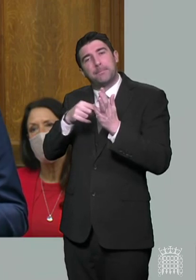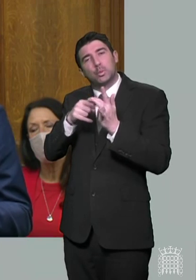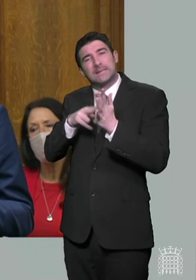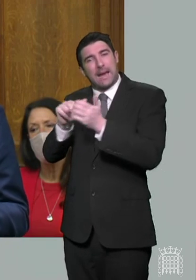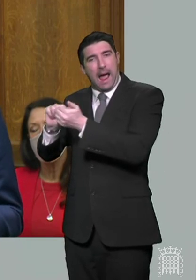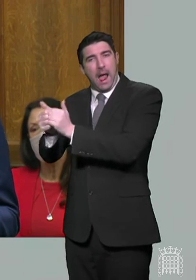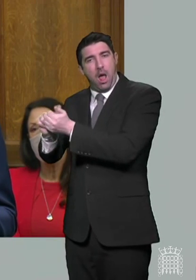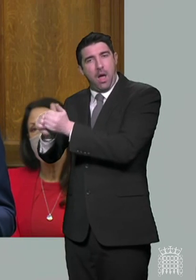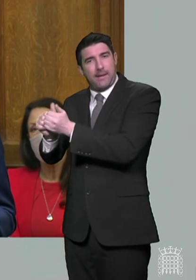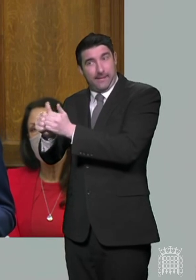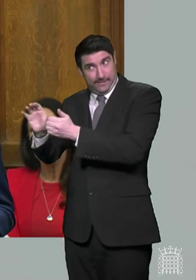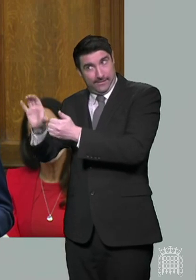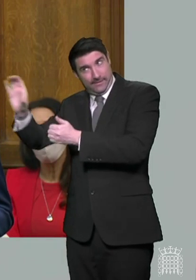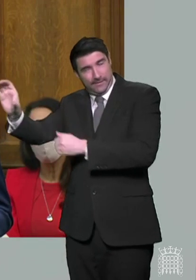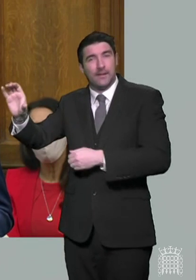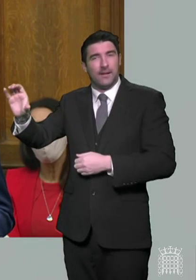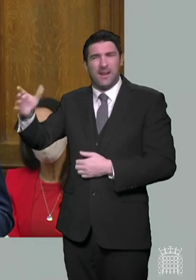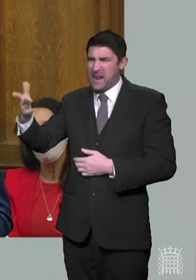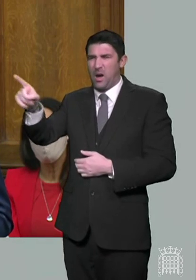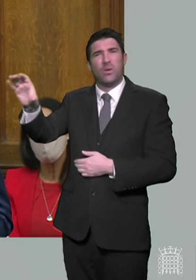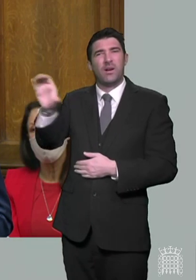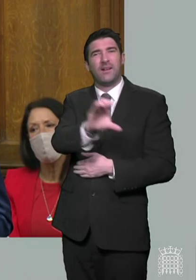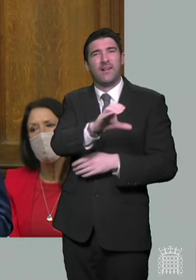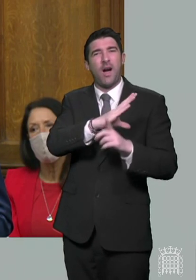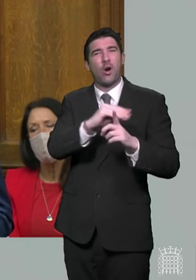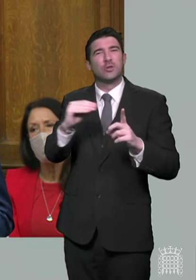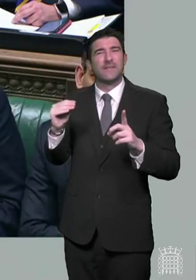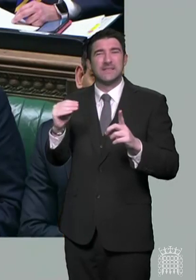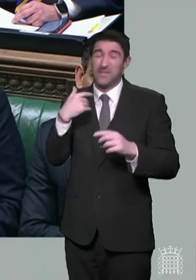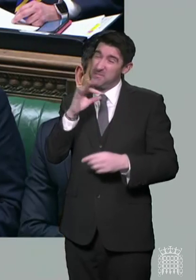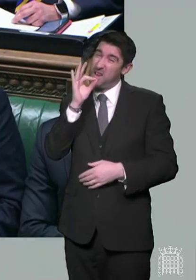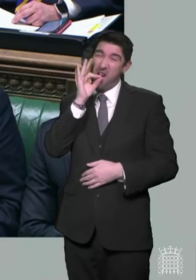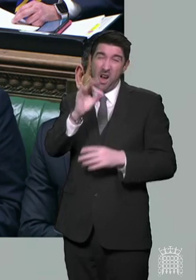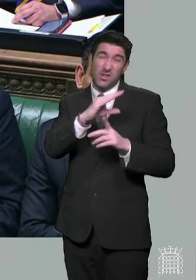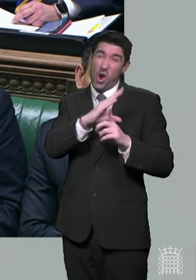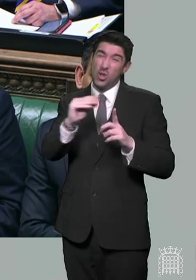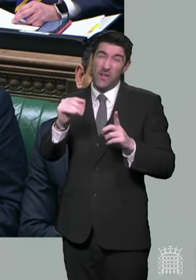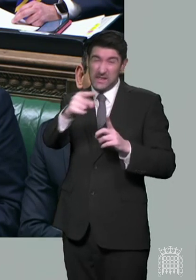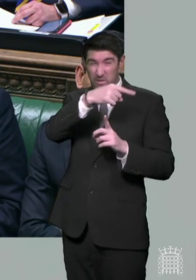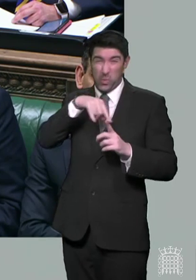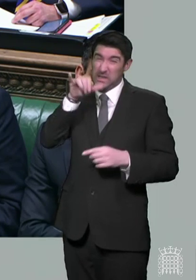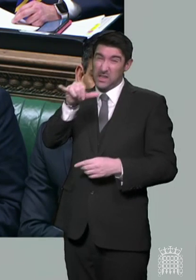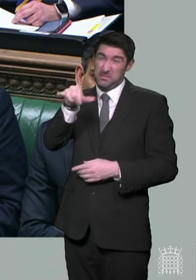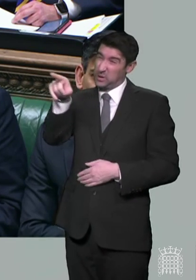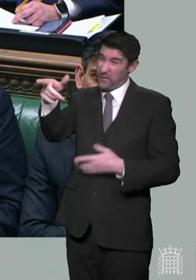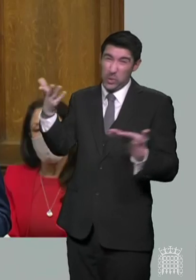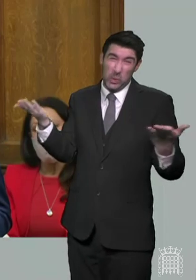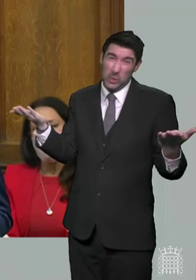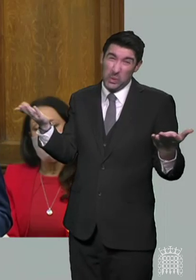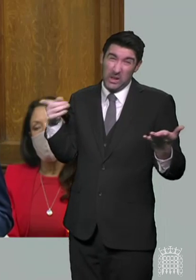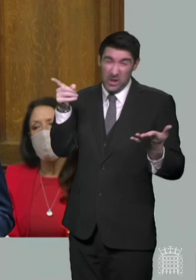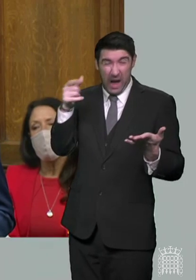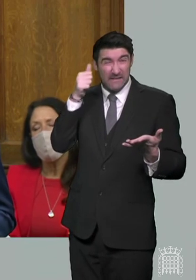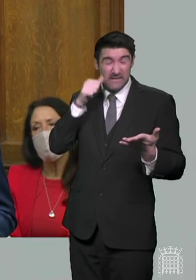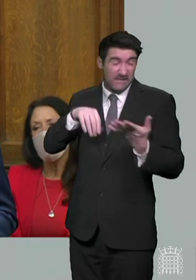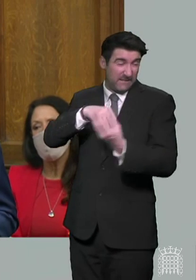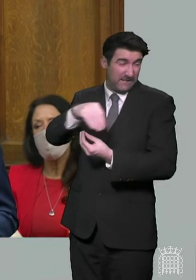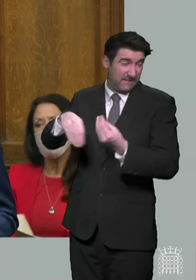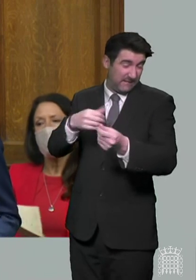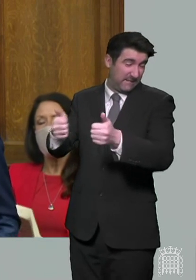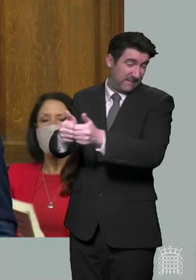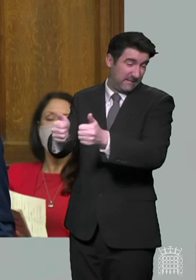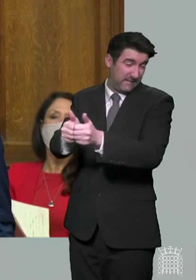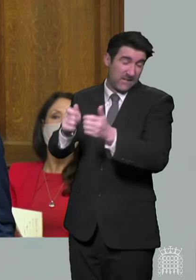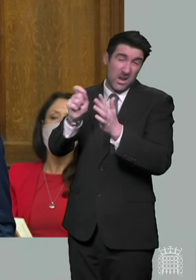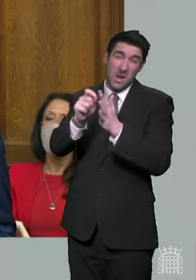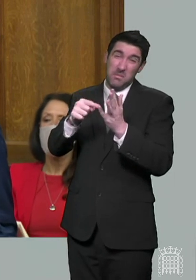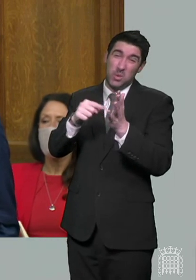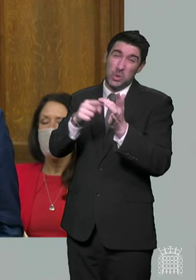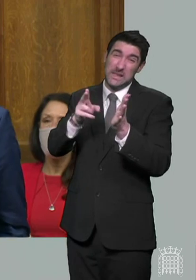This is an opportunity for the Conservative party and for the Prime Minister to end the suspicion of conflicts of interest with Putin, while showing solidarity with the Ukrainian people.